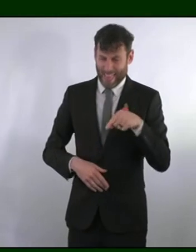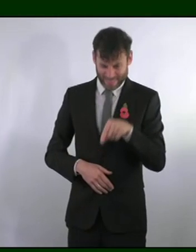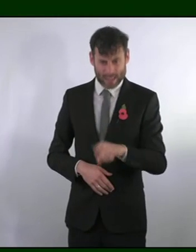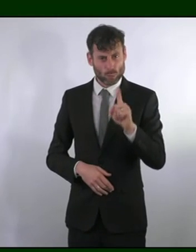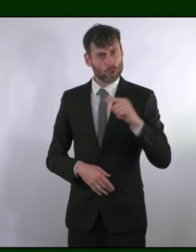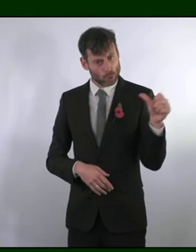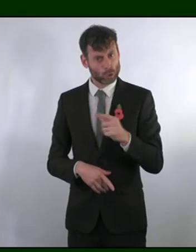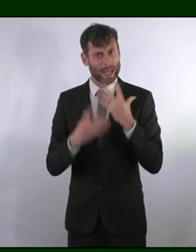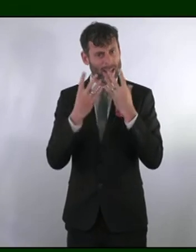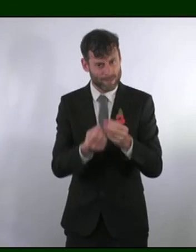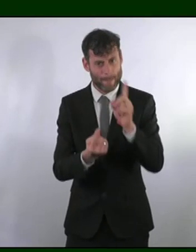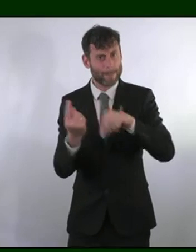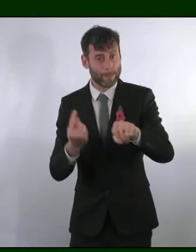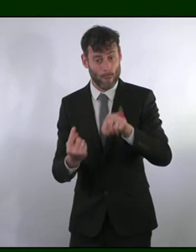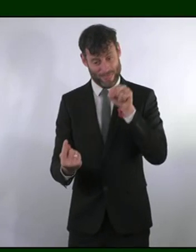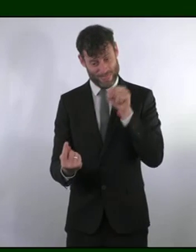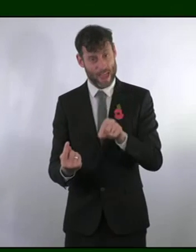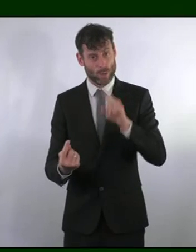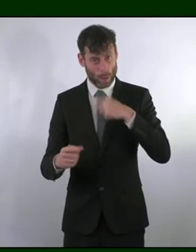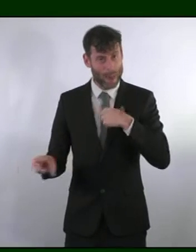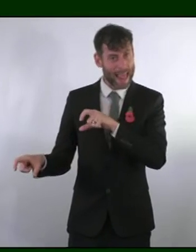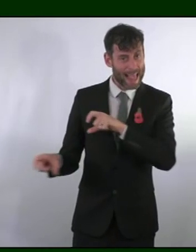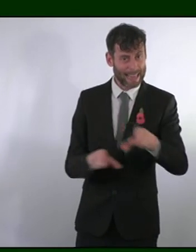That is the right thing to do and we will continue to do it.